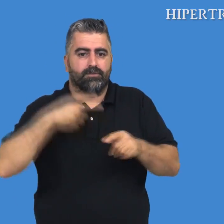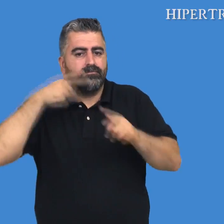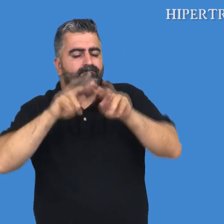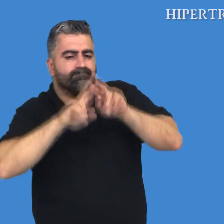objetivo